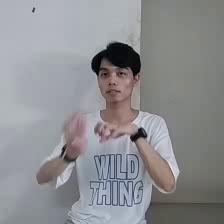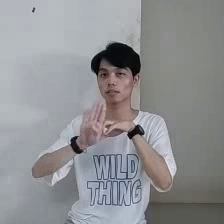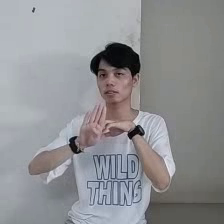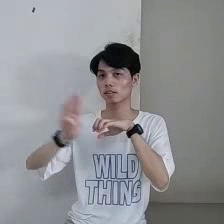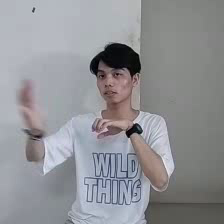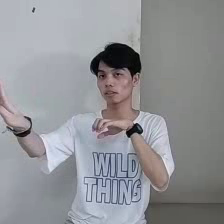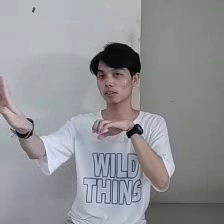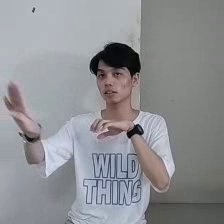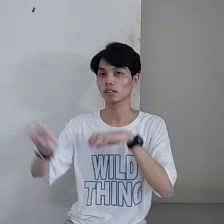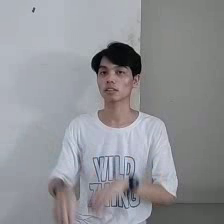Khu cách ly